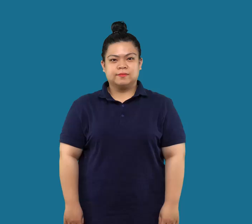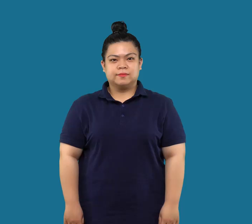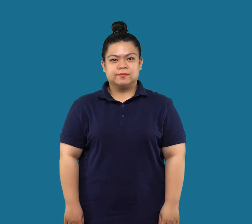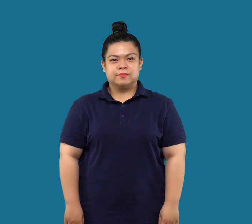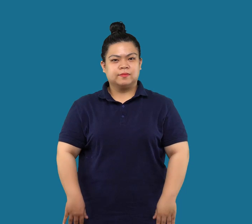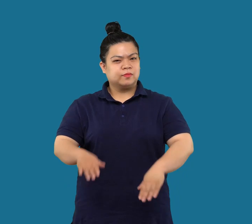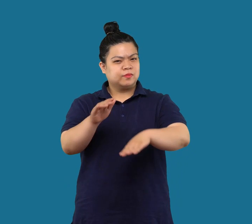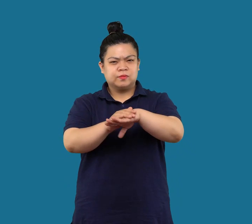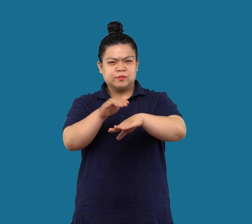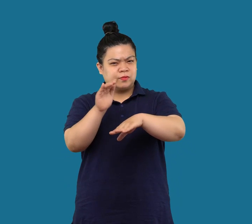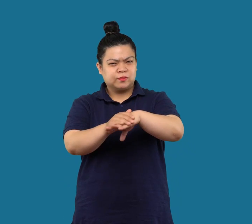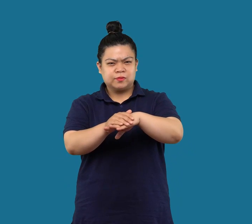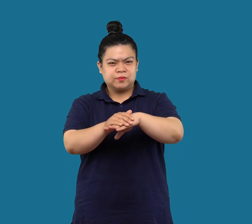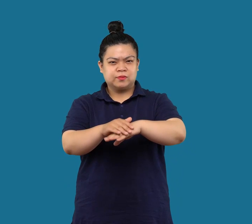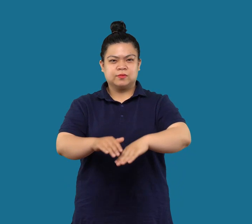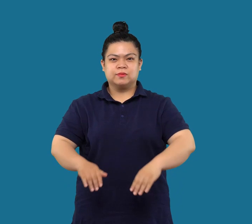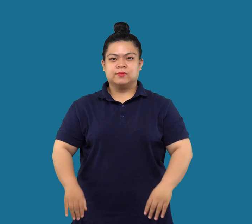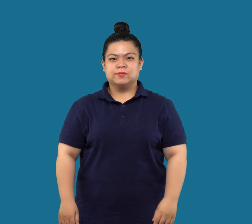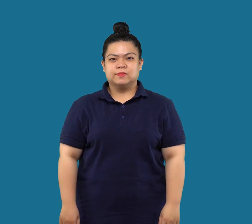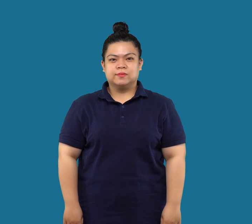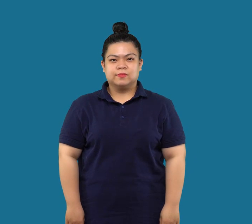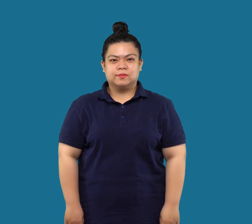giữ nguyên